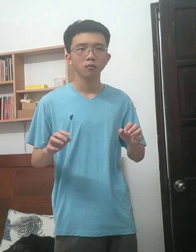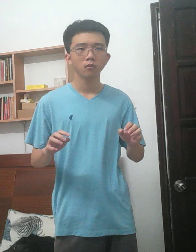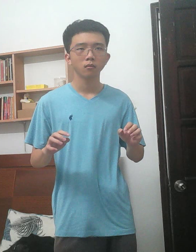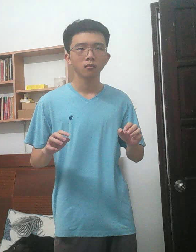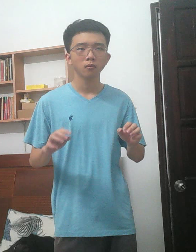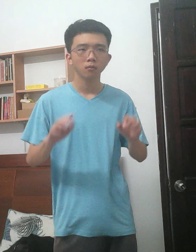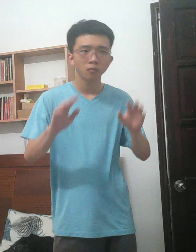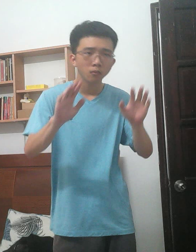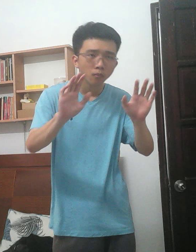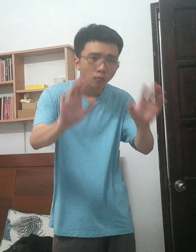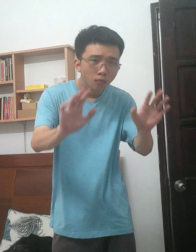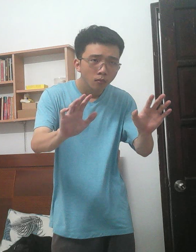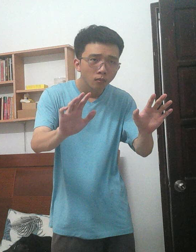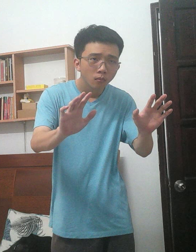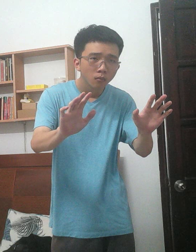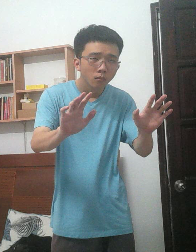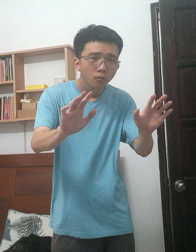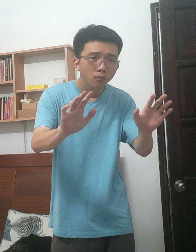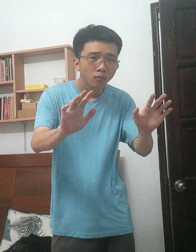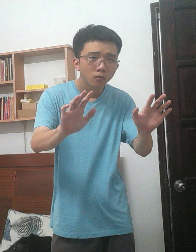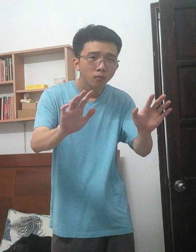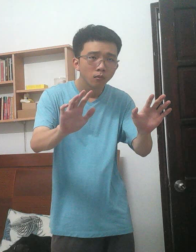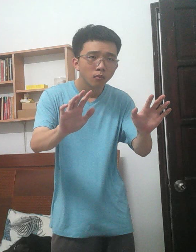dung lai